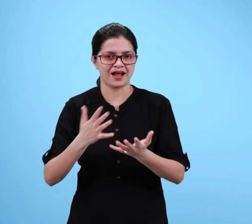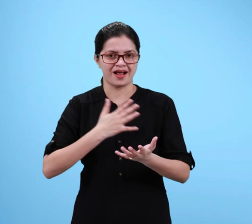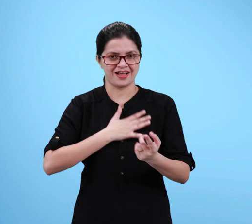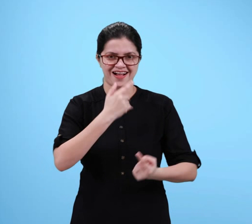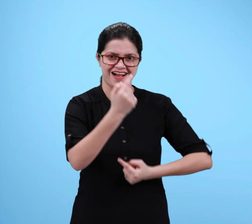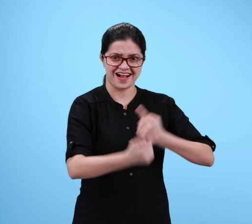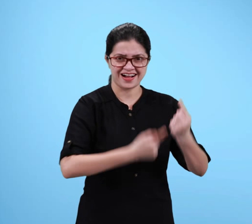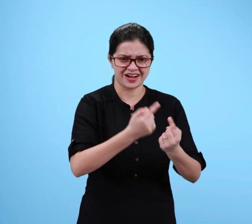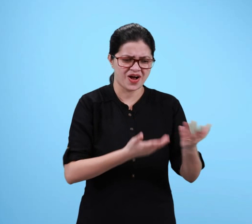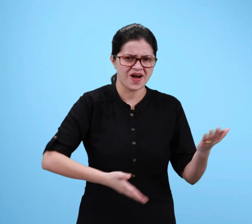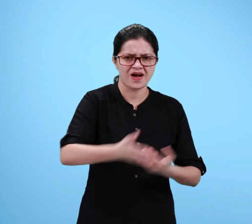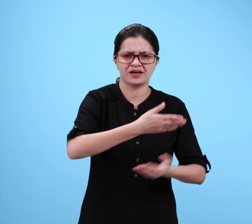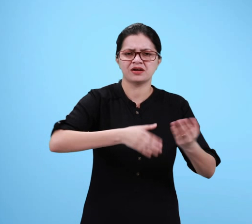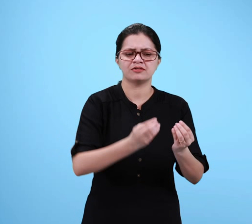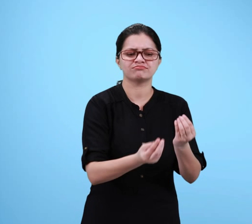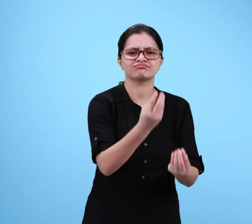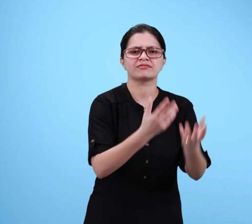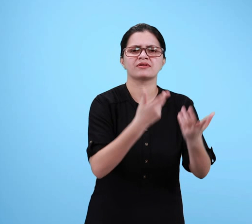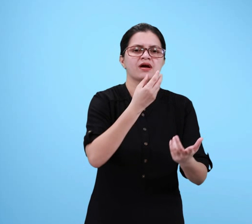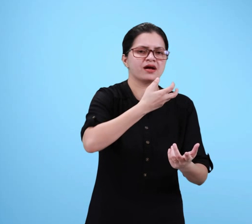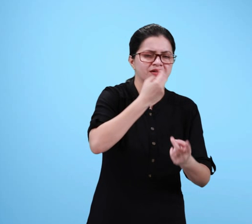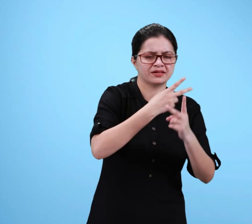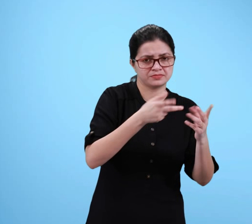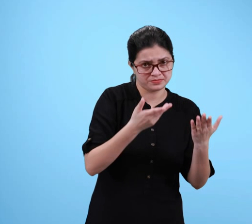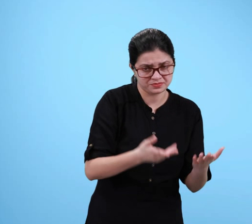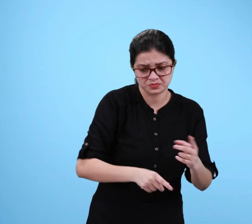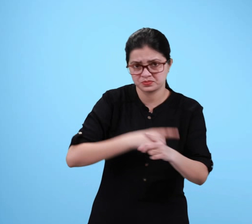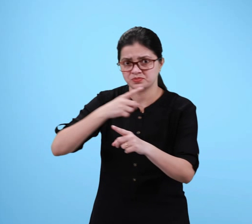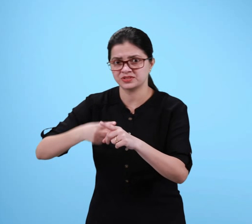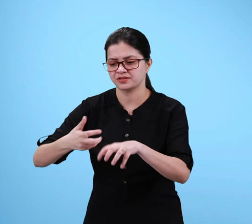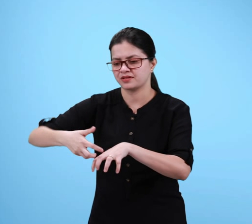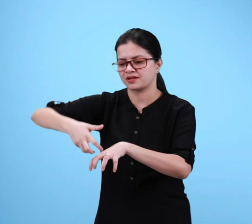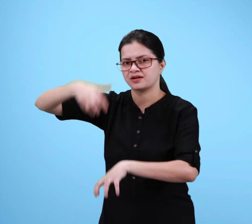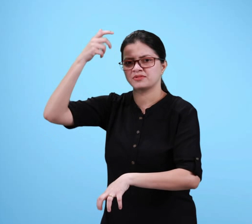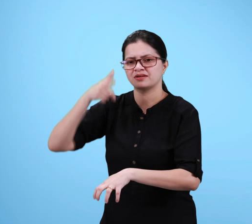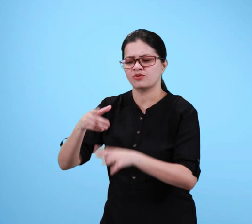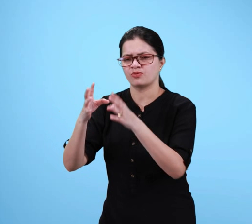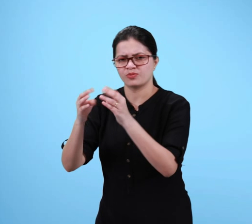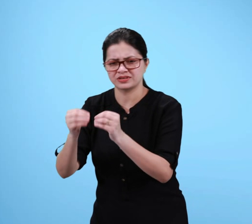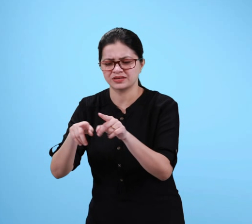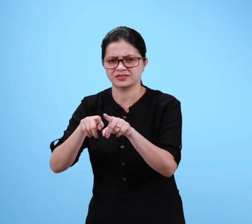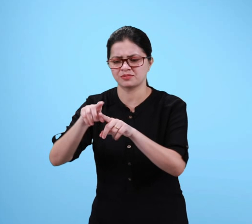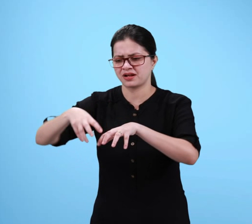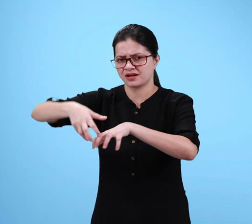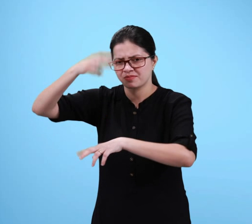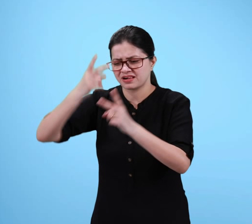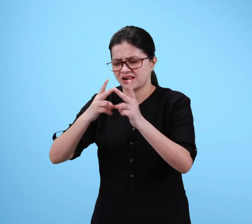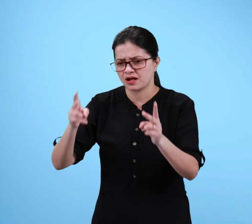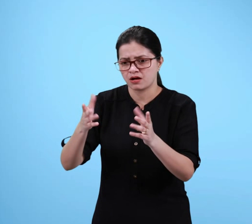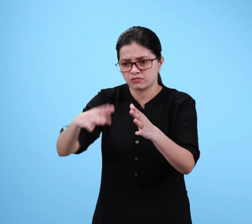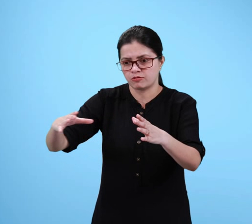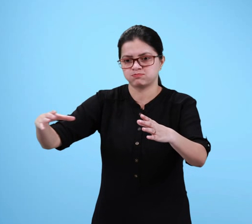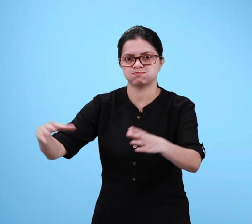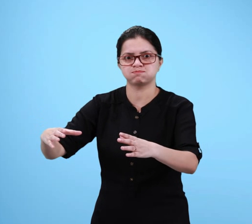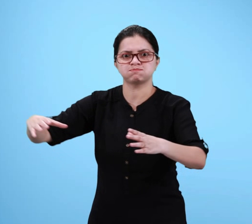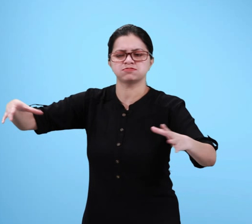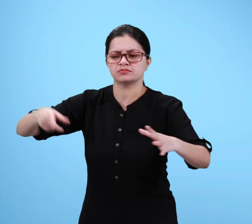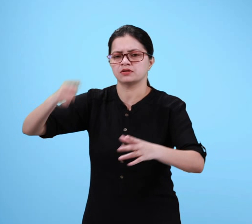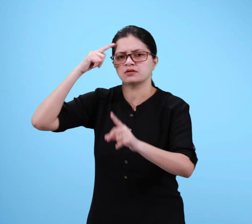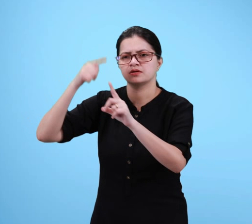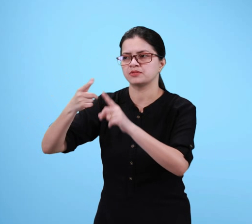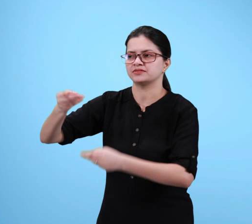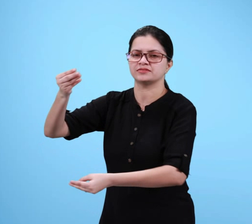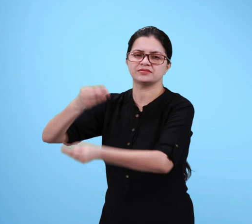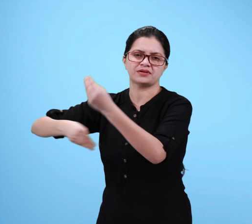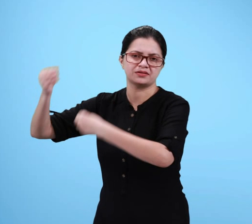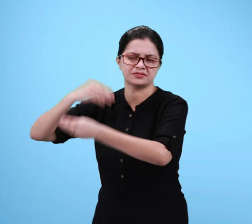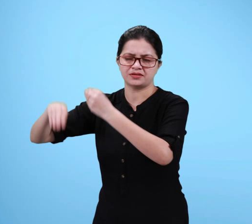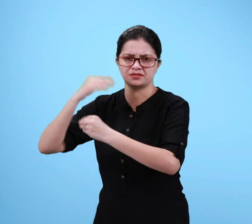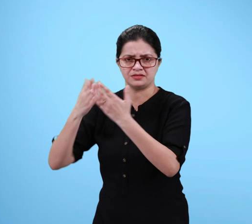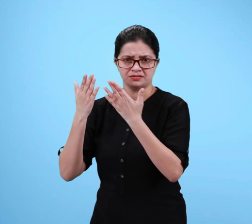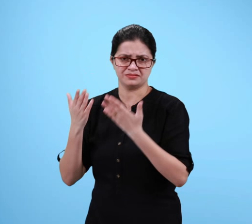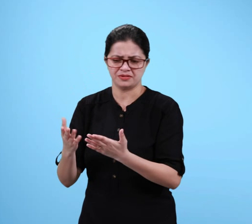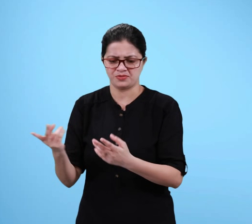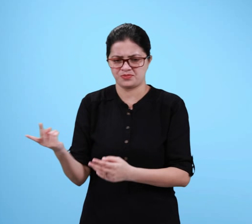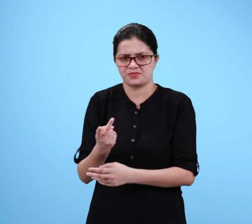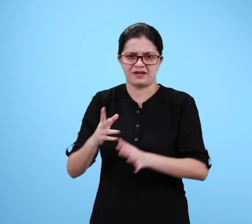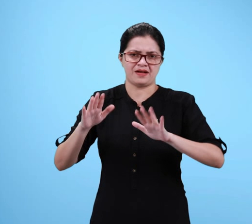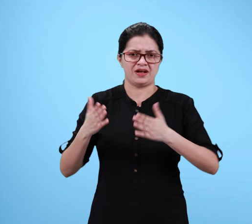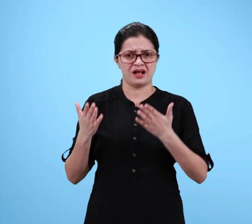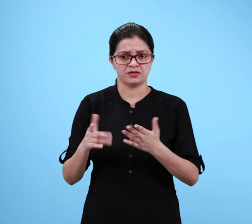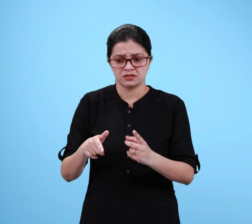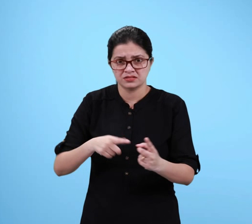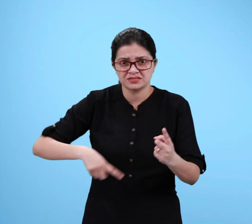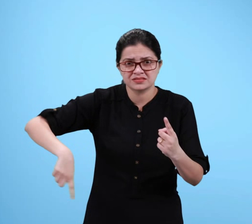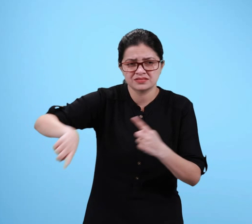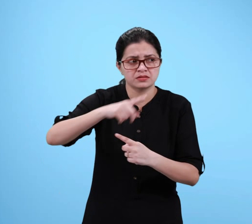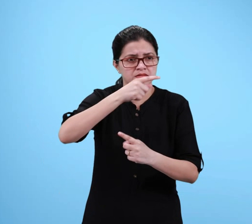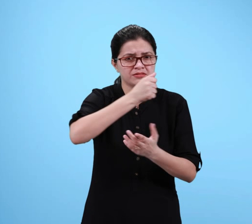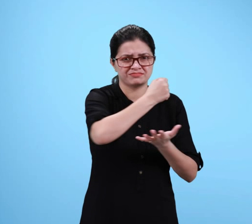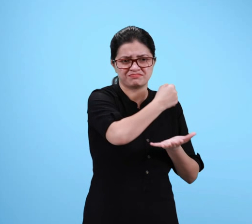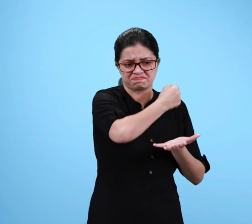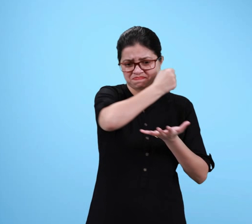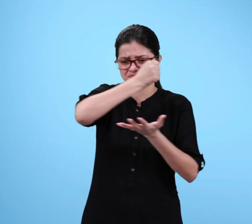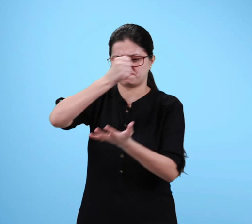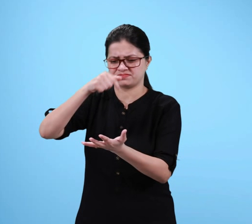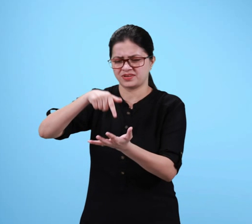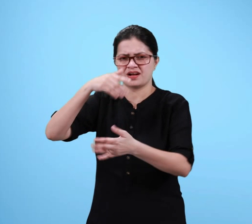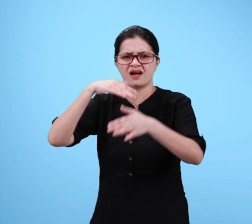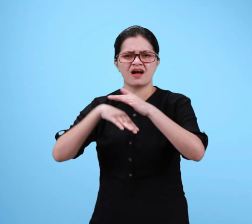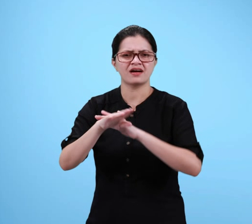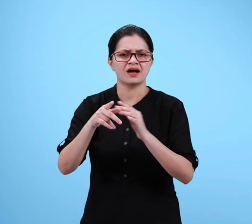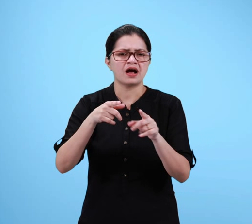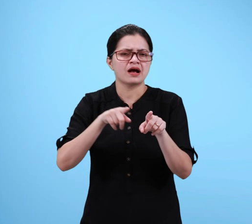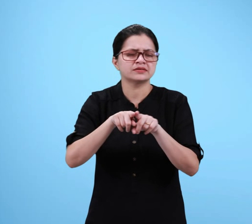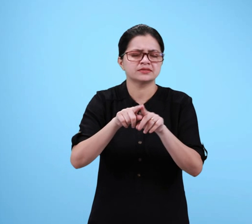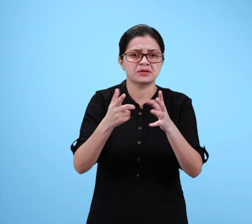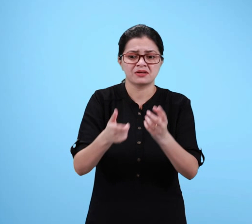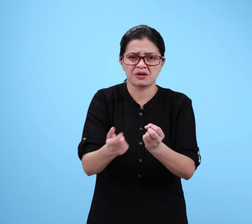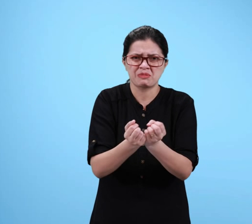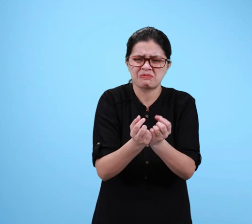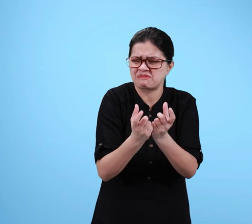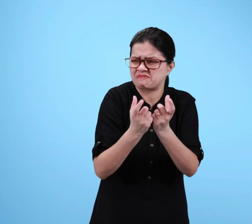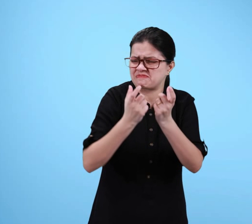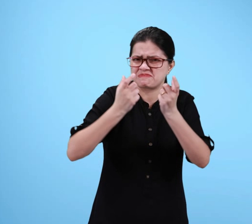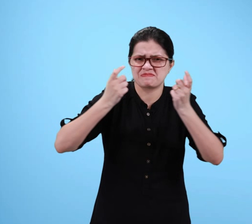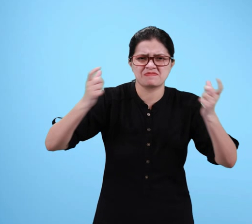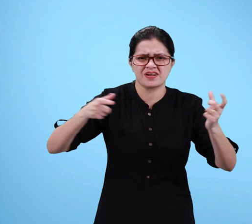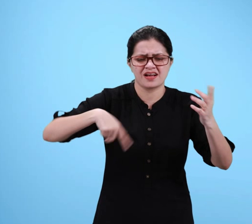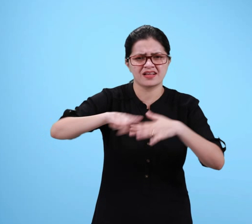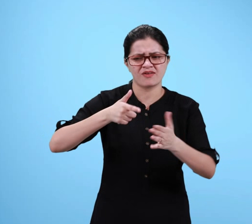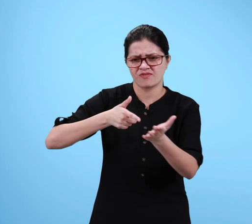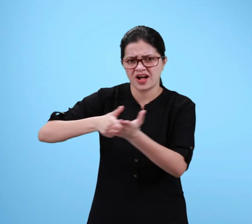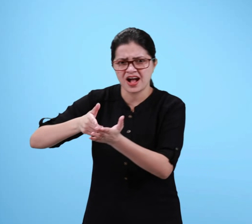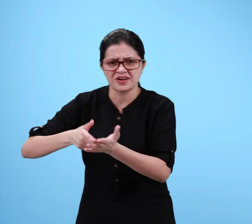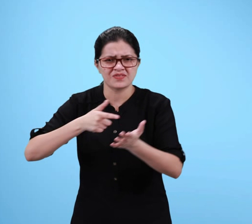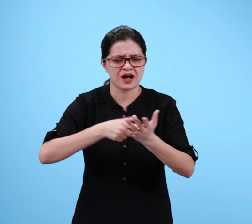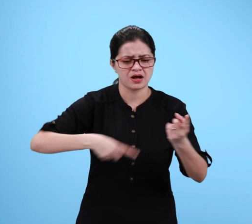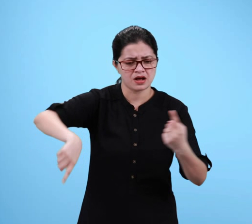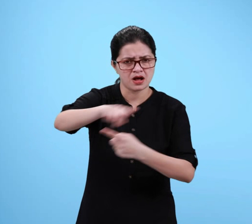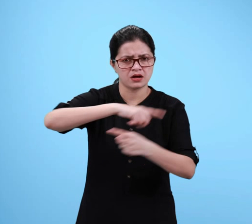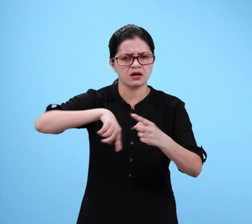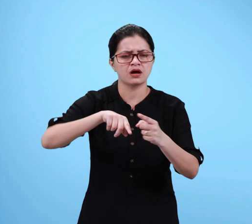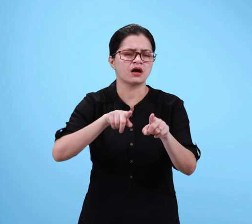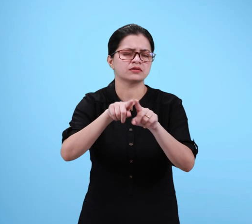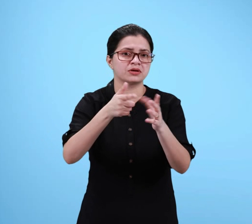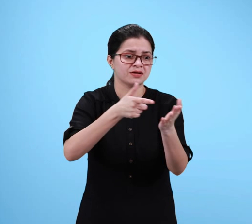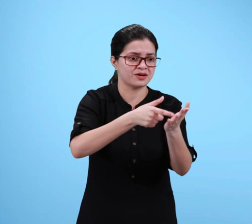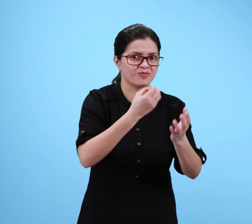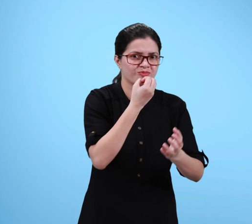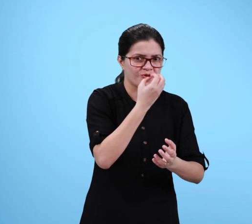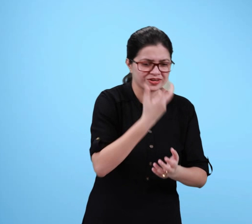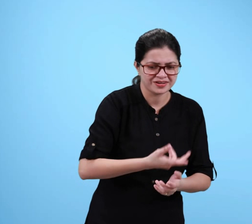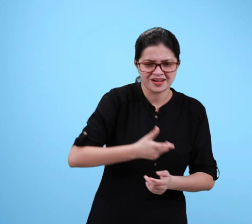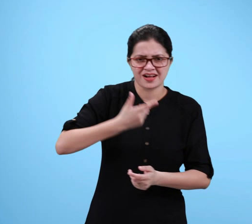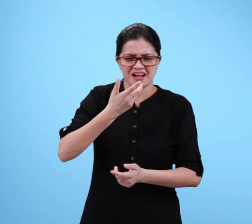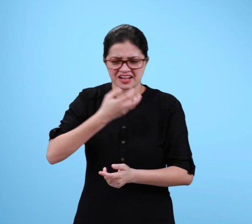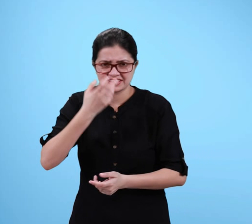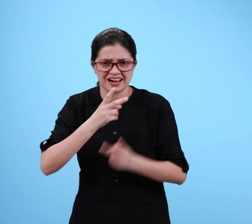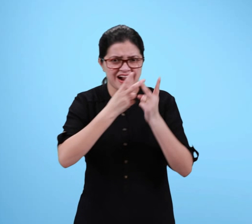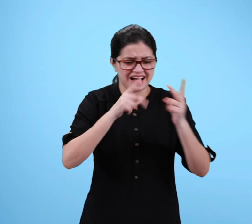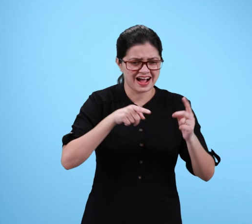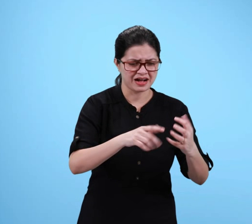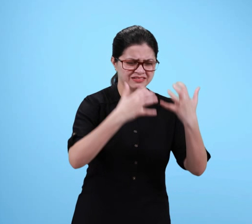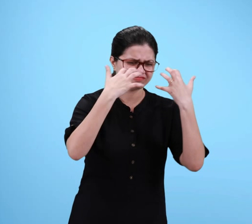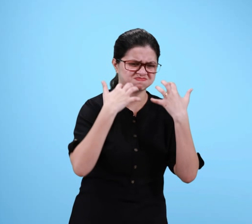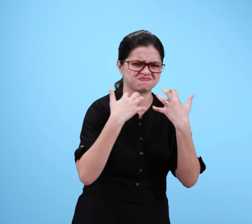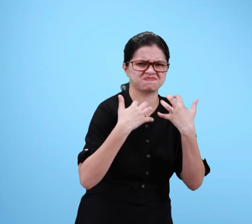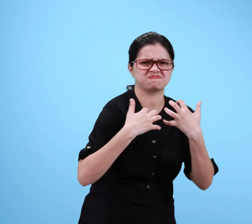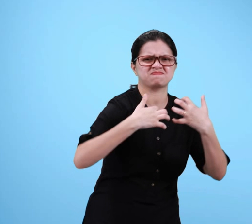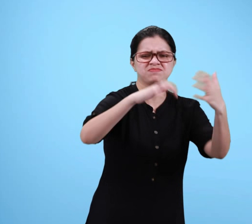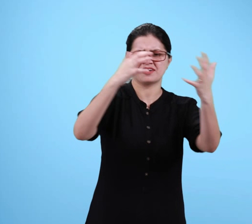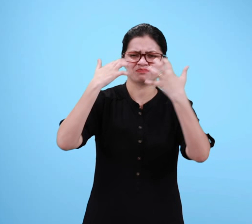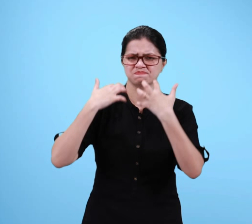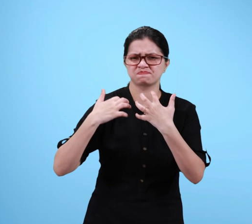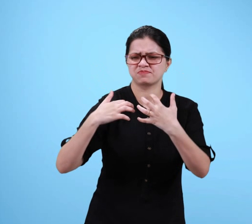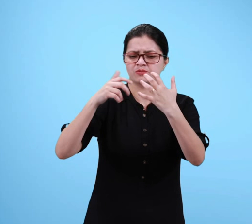reared for sale in market. The area cultivated and the amount of capital used is large. Most of the work is done